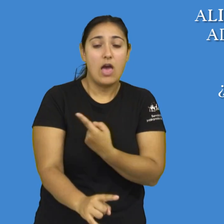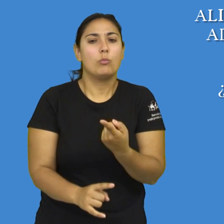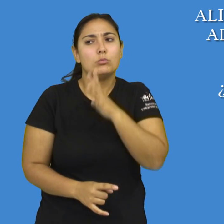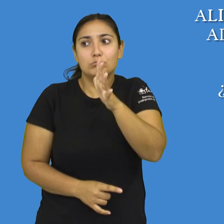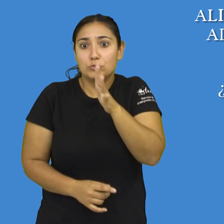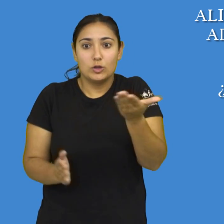motivo